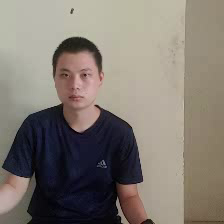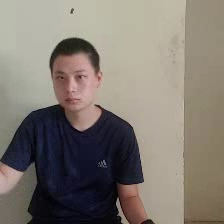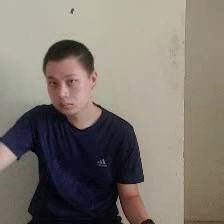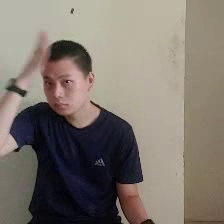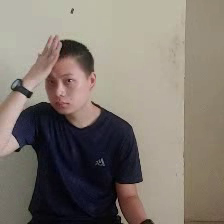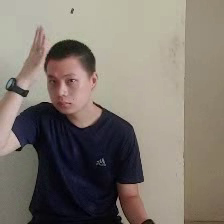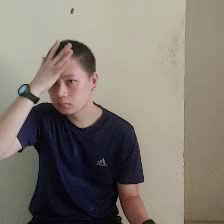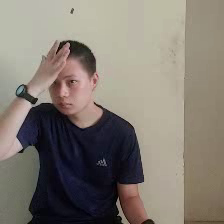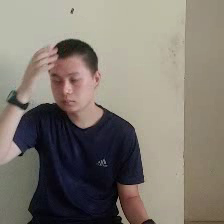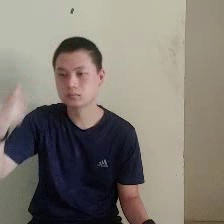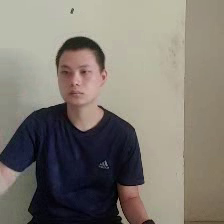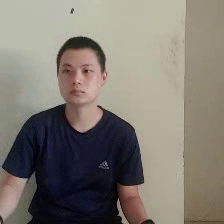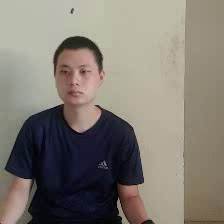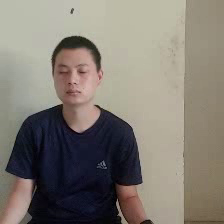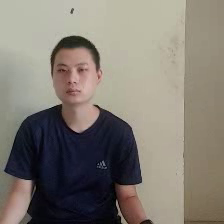Biết